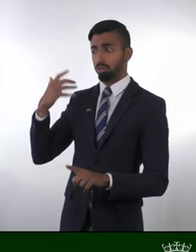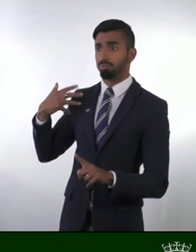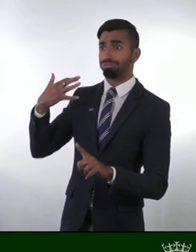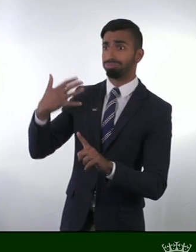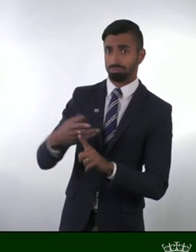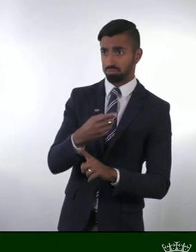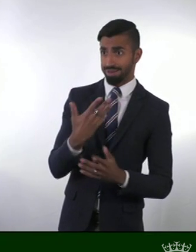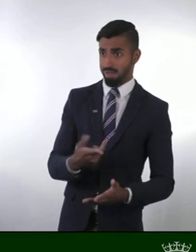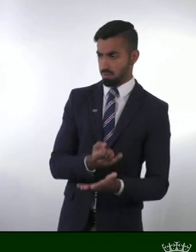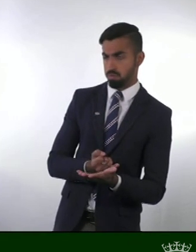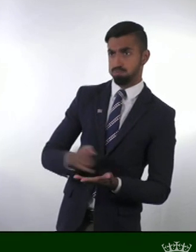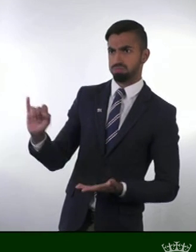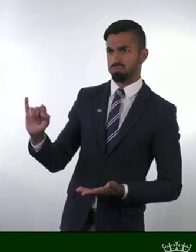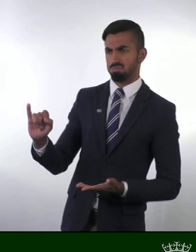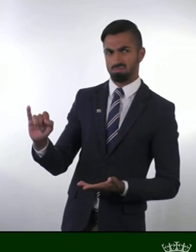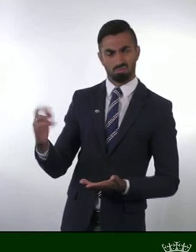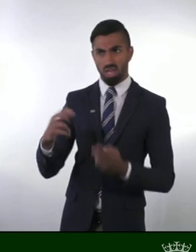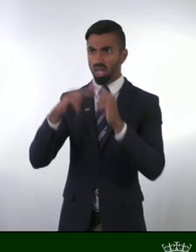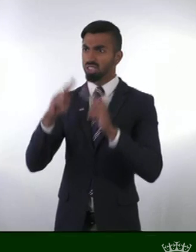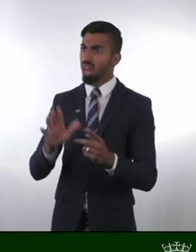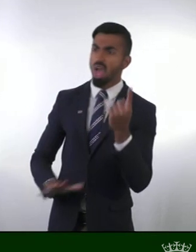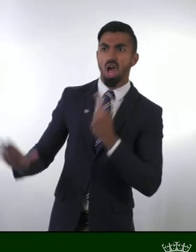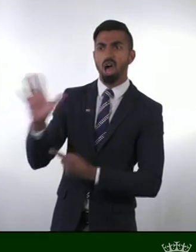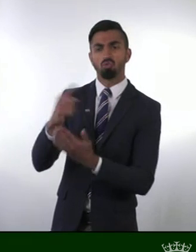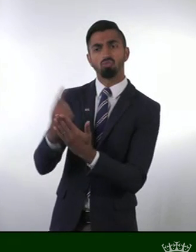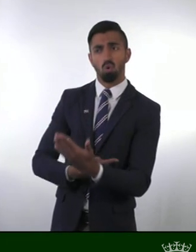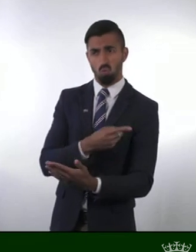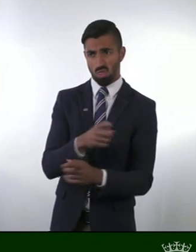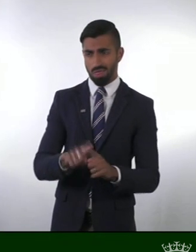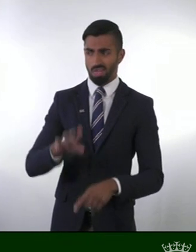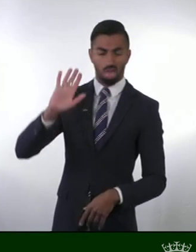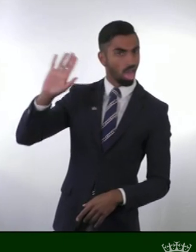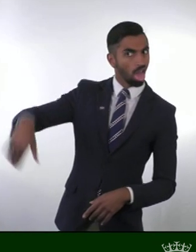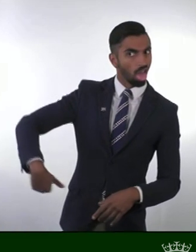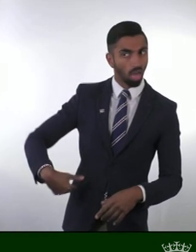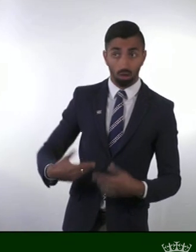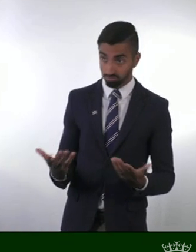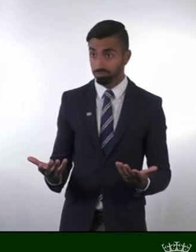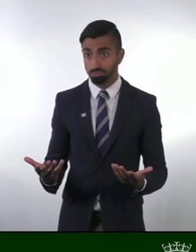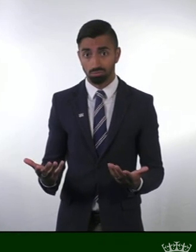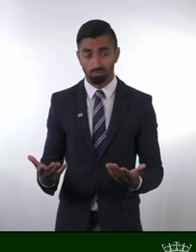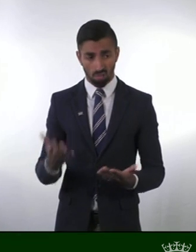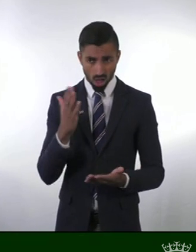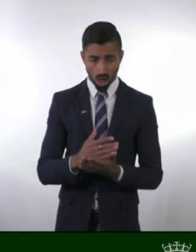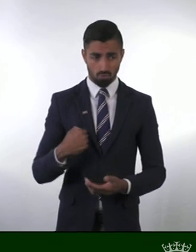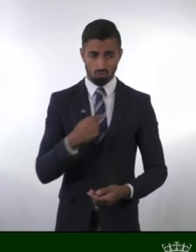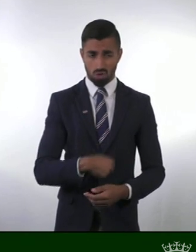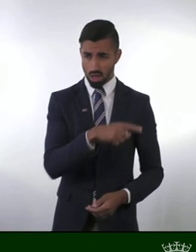The Communist party of China expresses derision for the west’s short-termism and lack of unity, so let us prove them wrong.